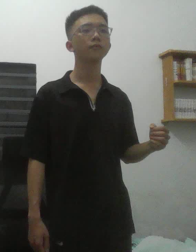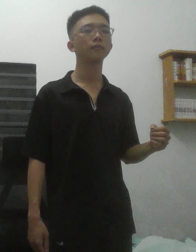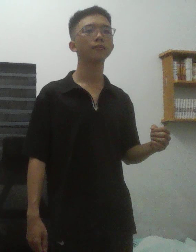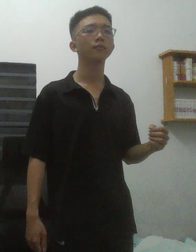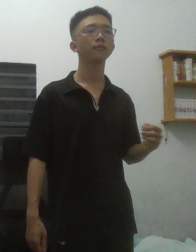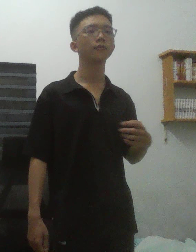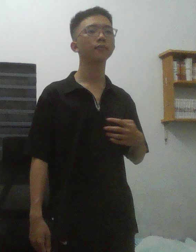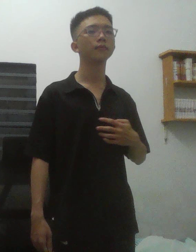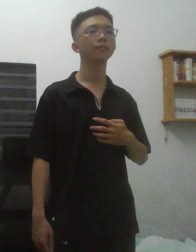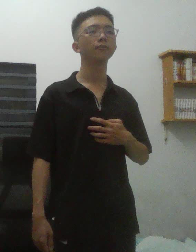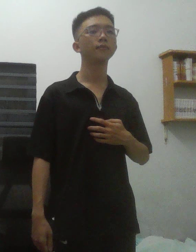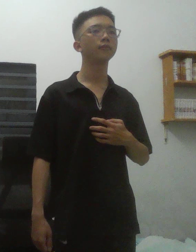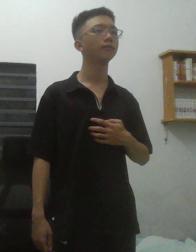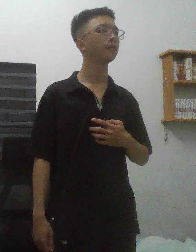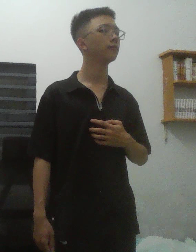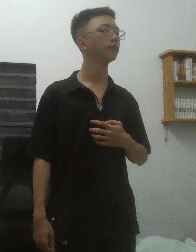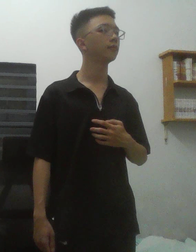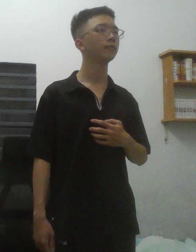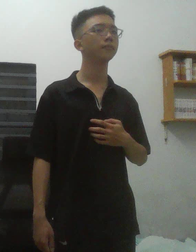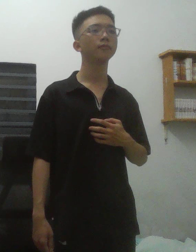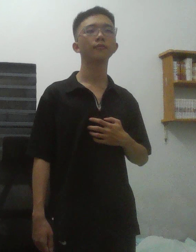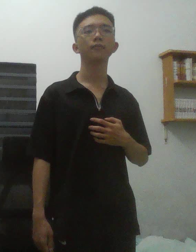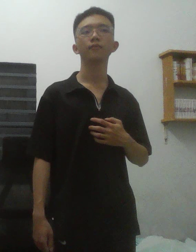khong thich